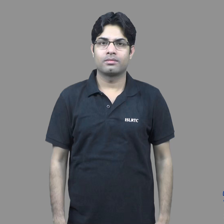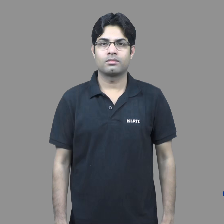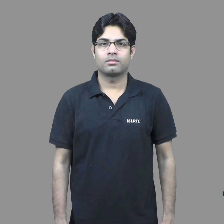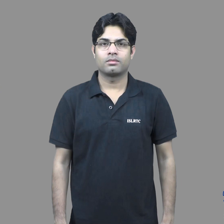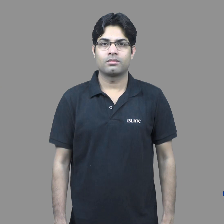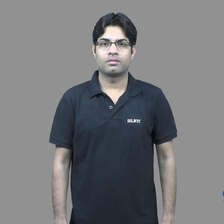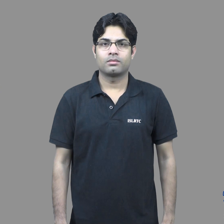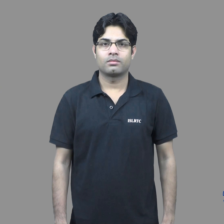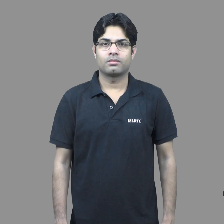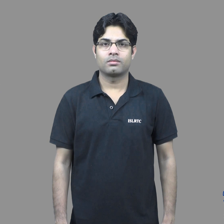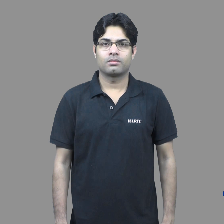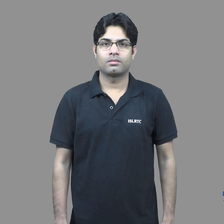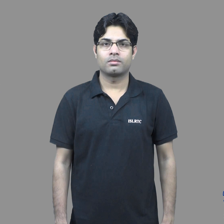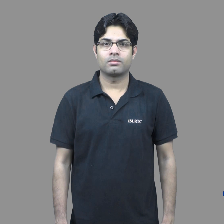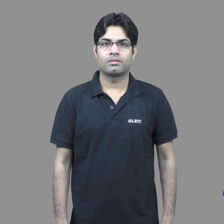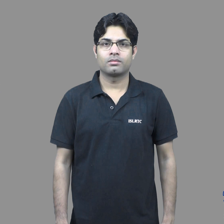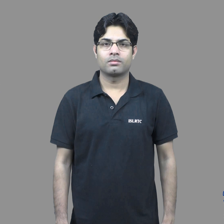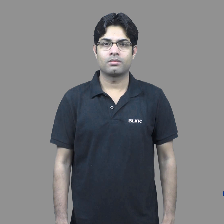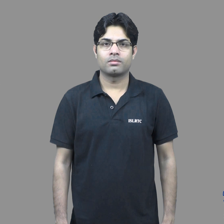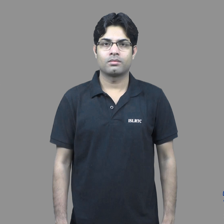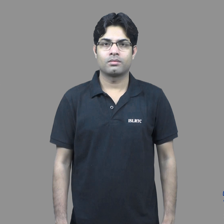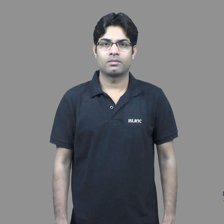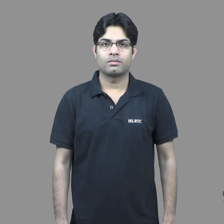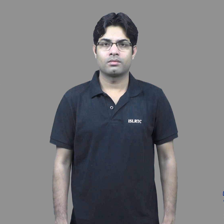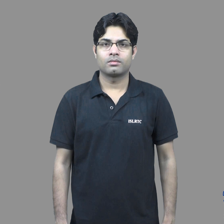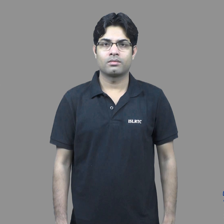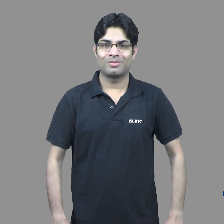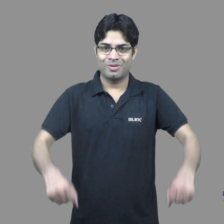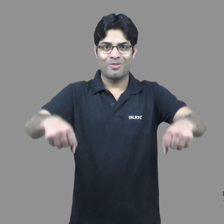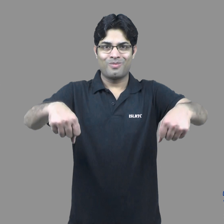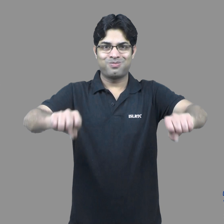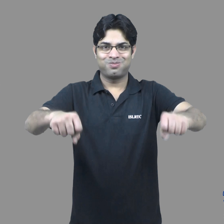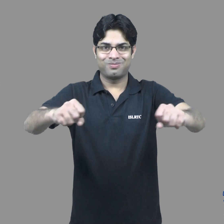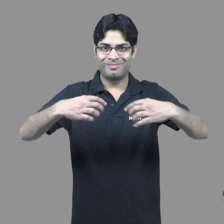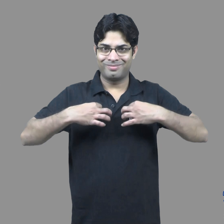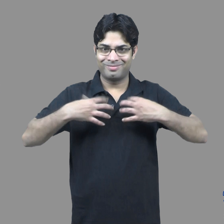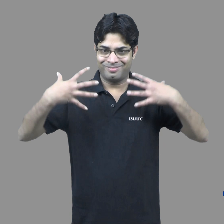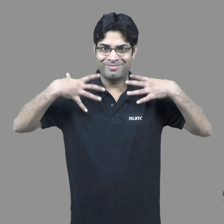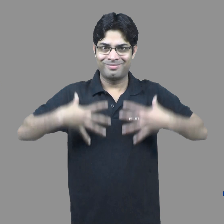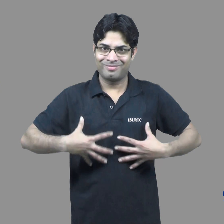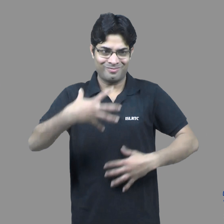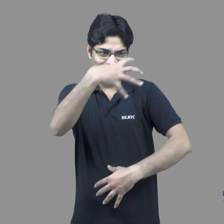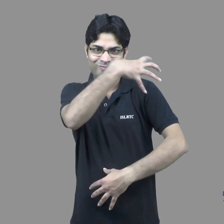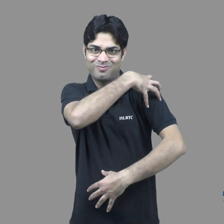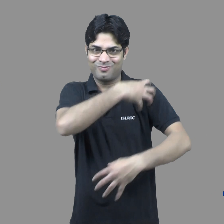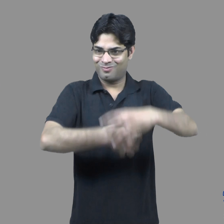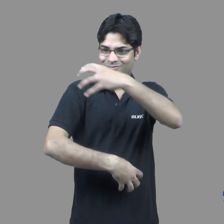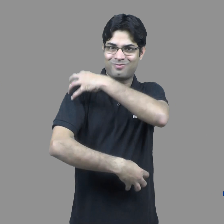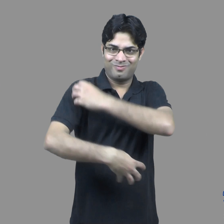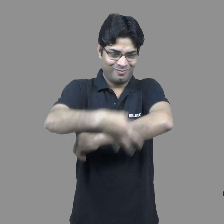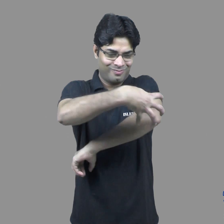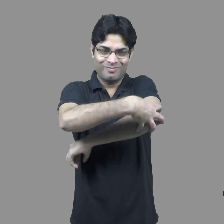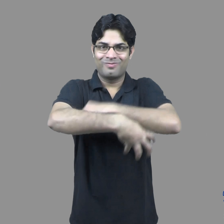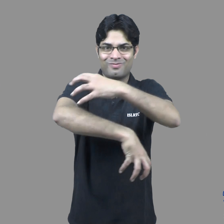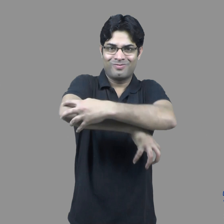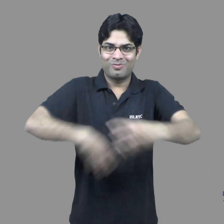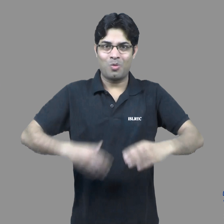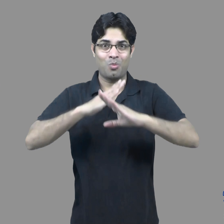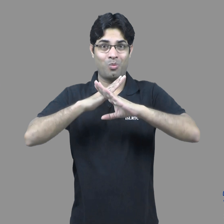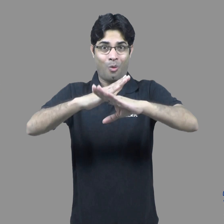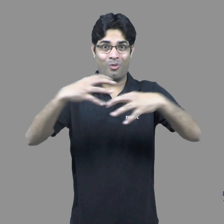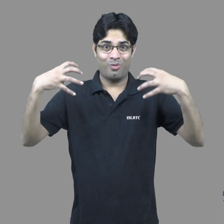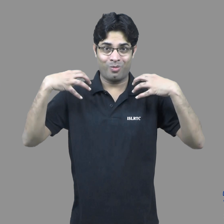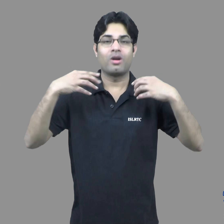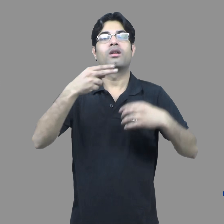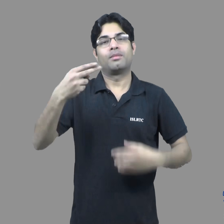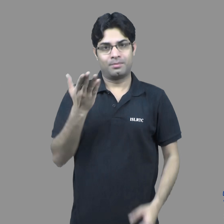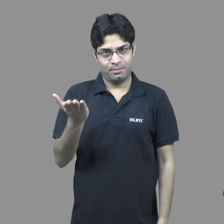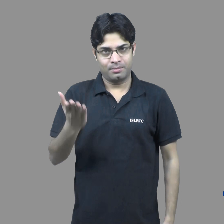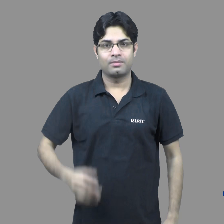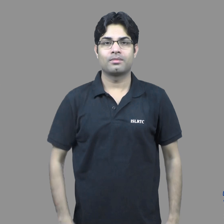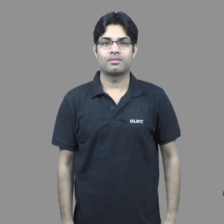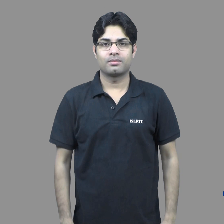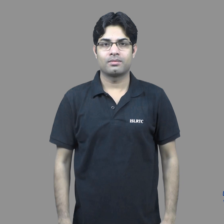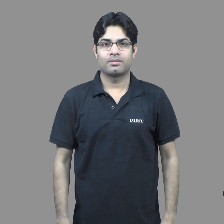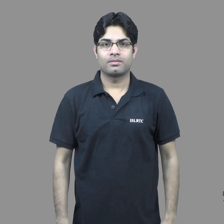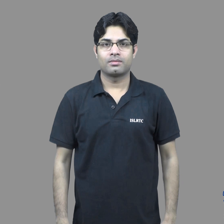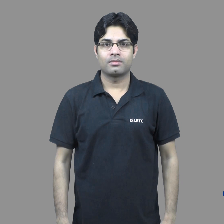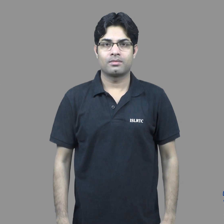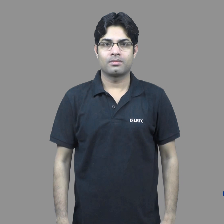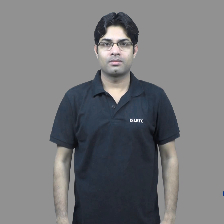Shoulder Pads